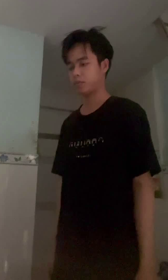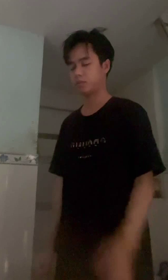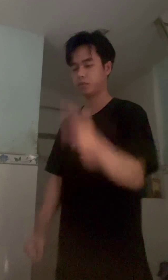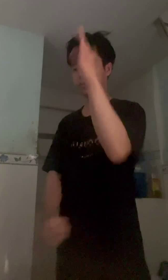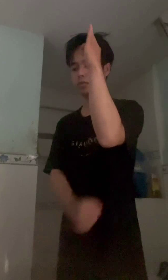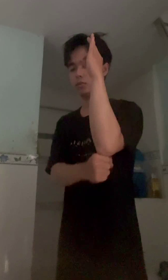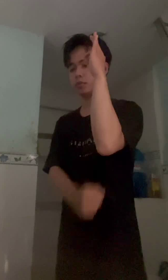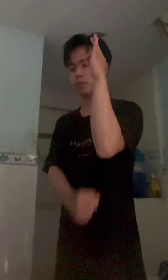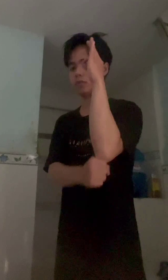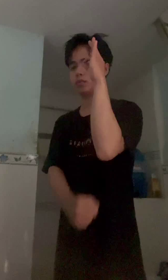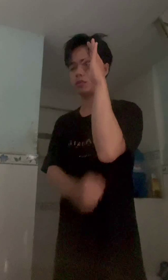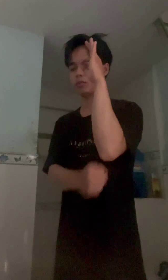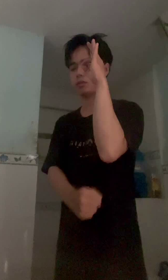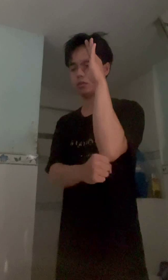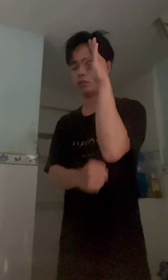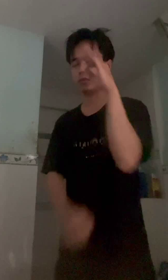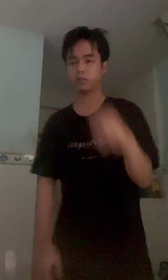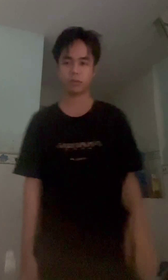buoi trua